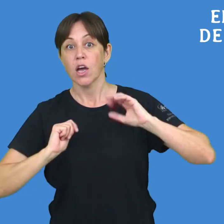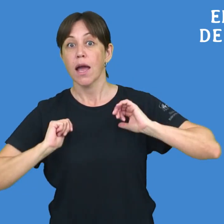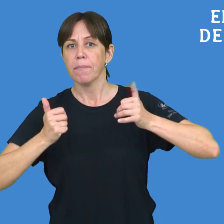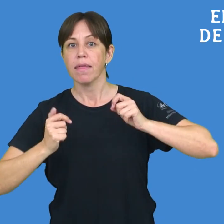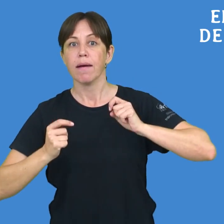empezar